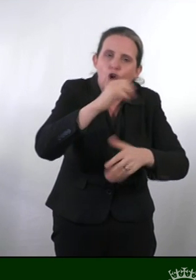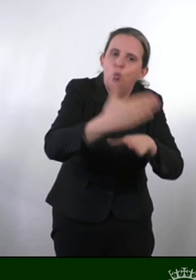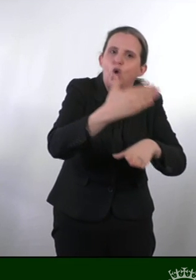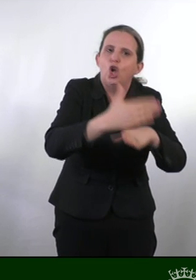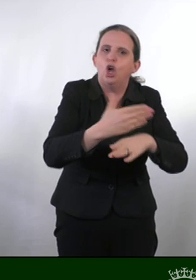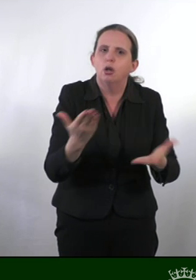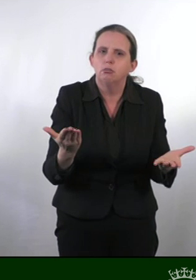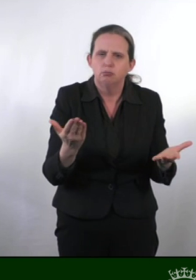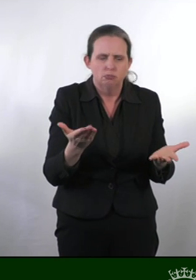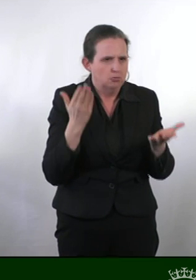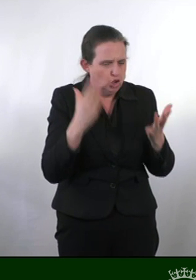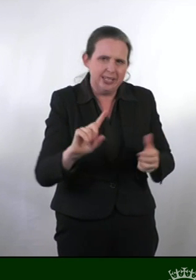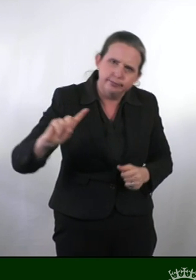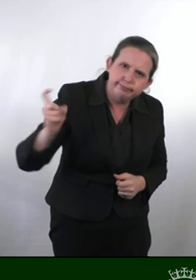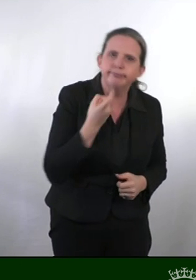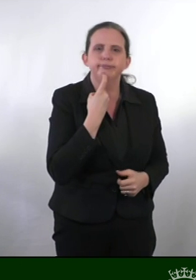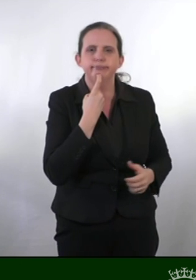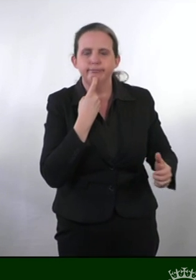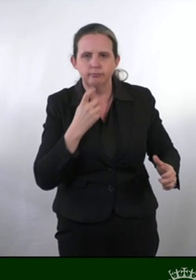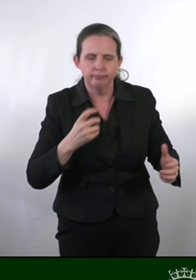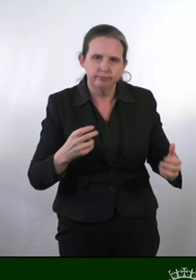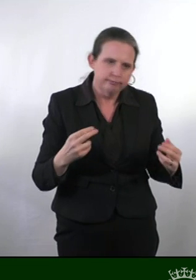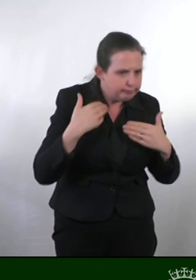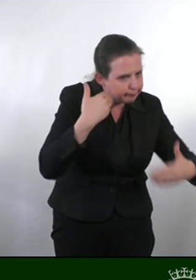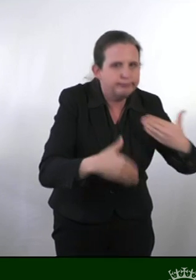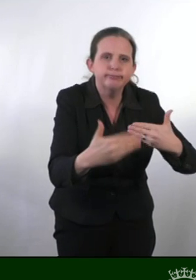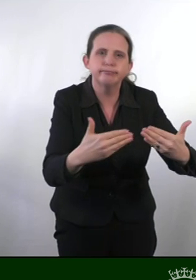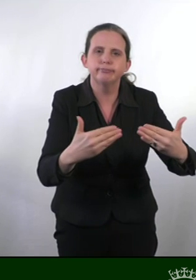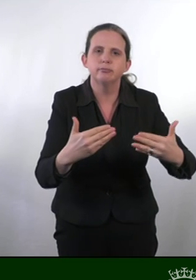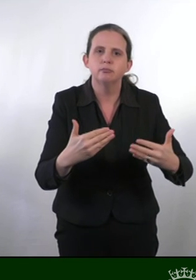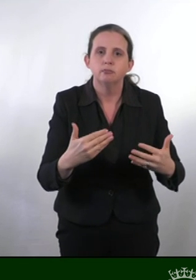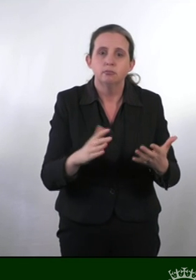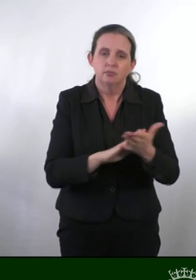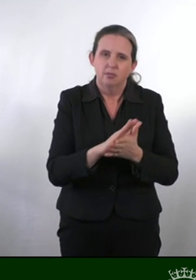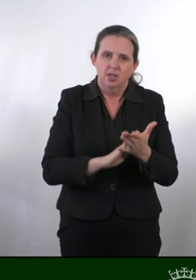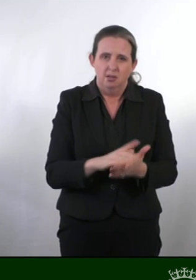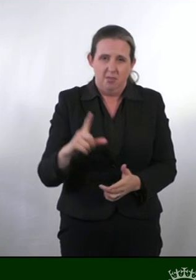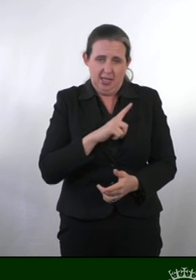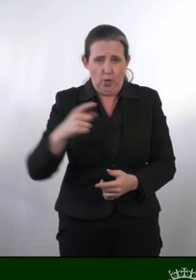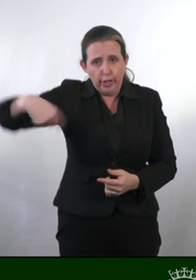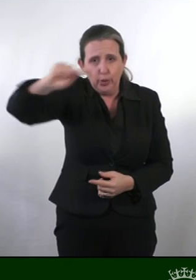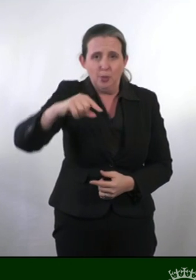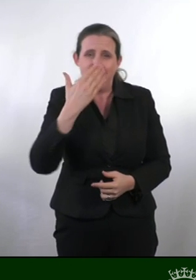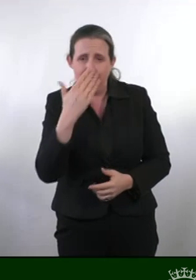She is showing a steely determination, and I think that is probably why the Opposition continue to bash her.